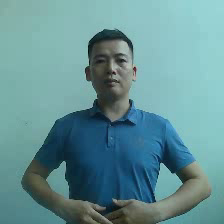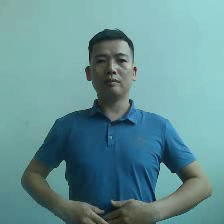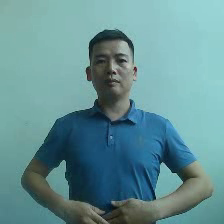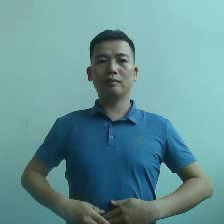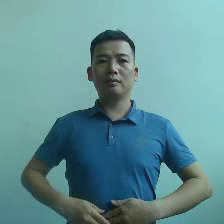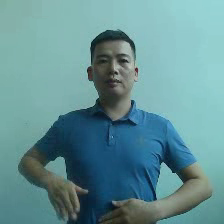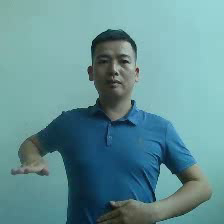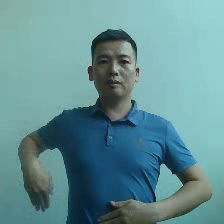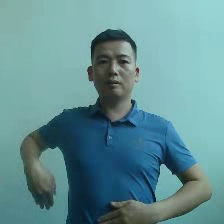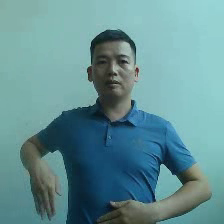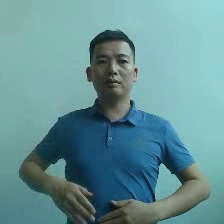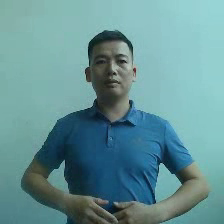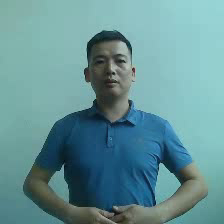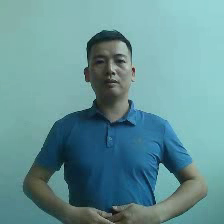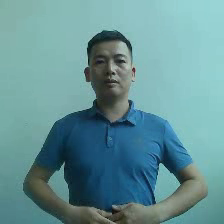Phía sau